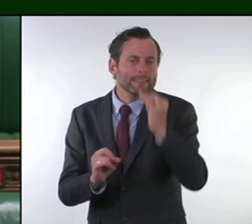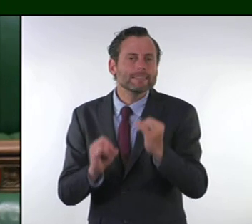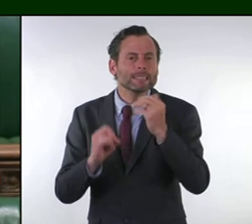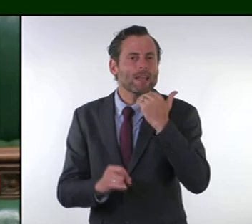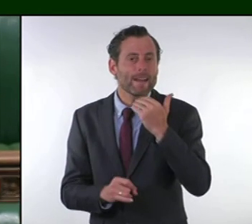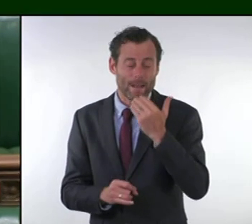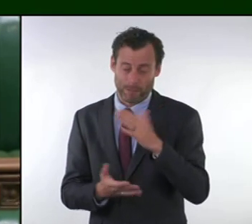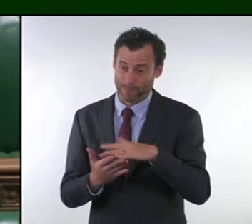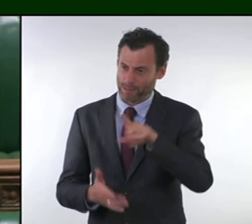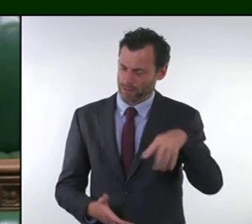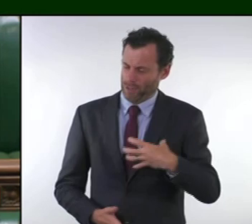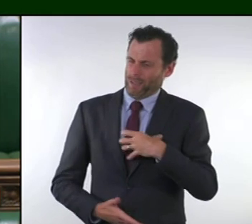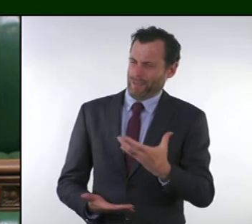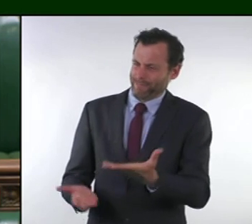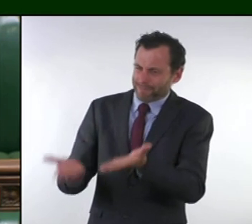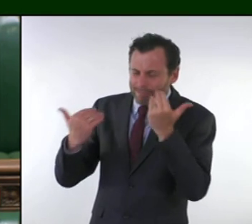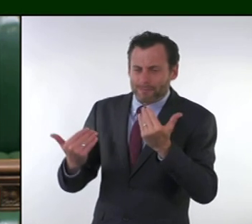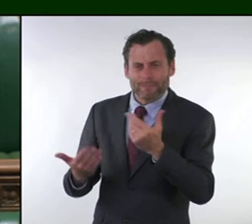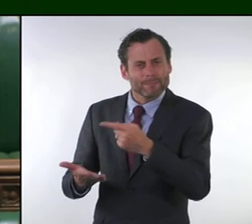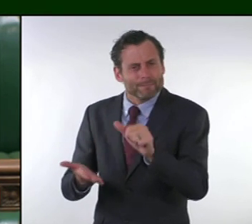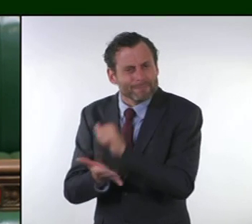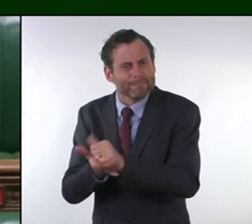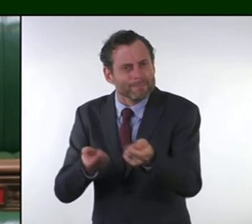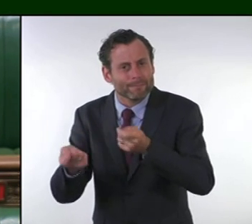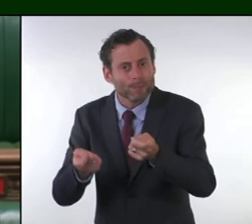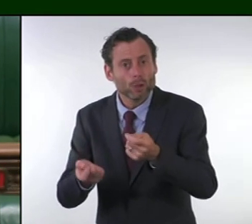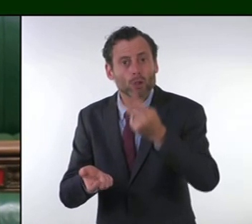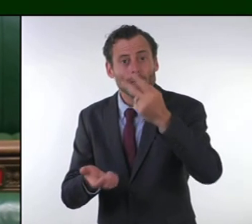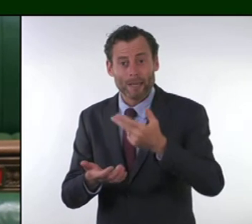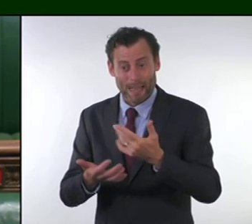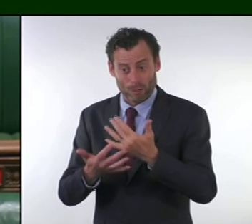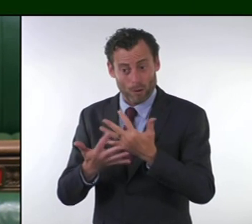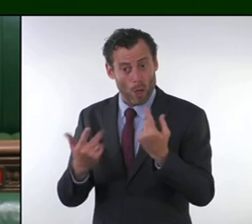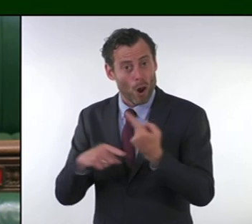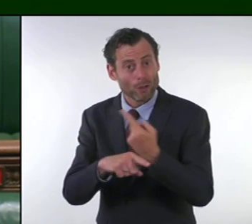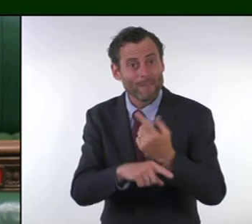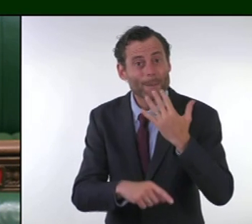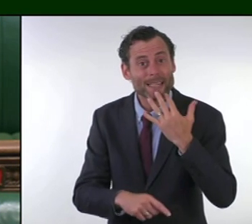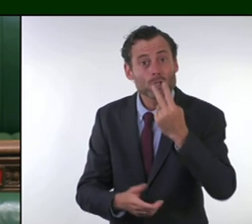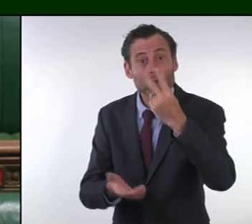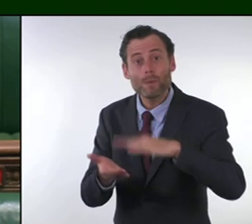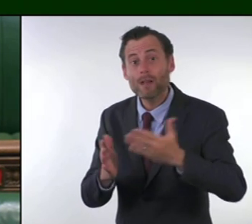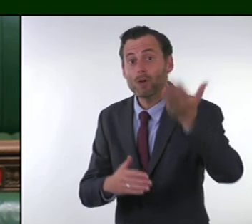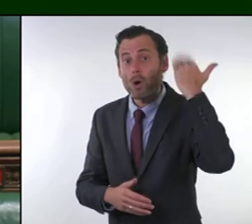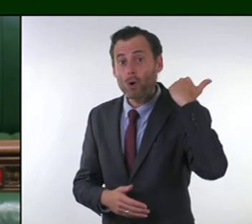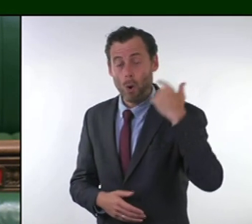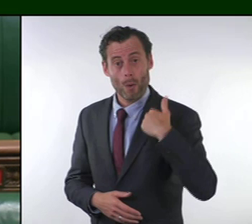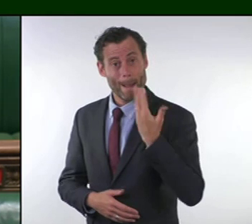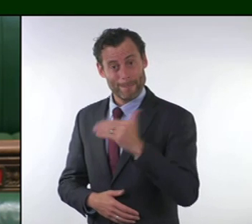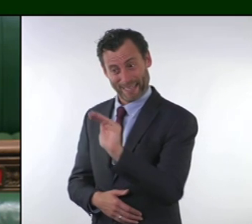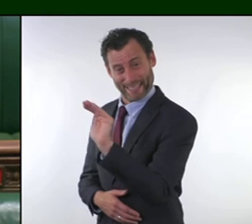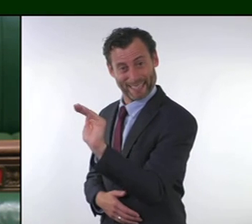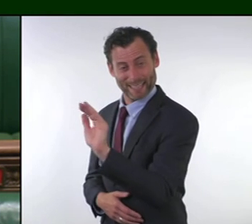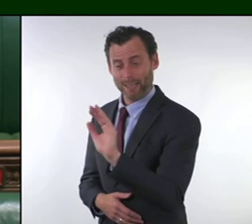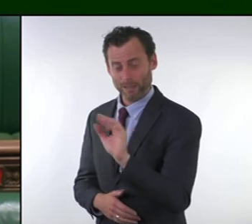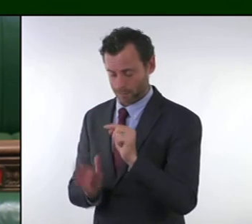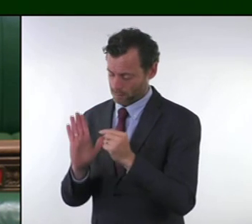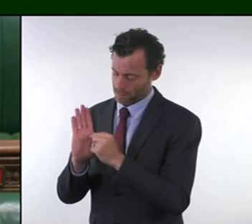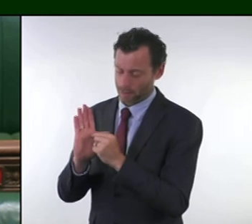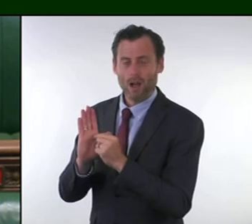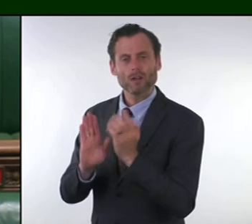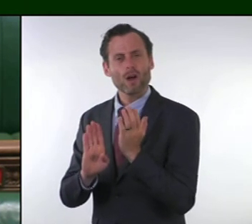The Prime Minister must recognise that huge mistakes have been made. Two months ago at PMQs I highlighted the weakness of the early guidance on care homes.